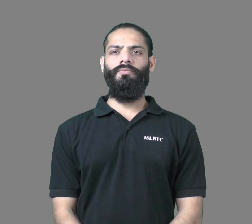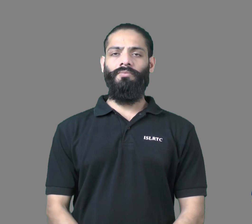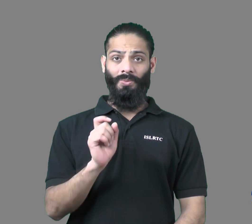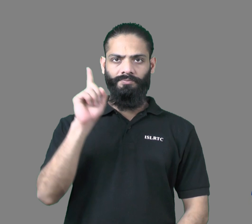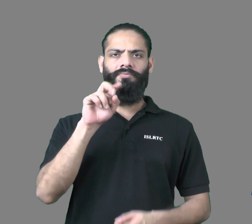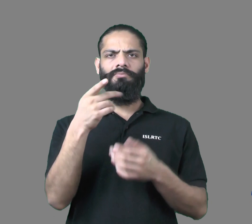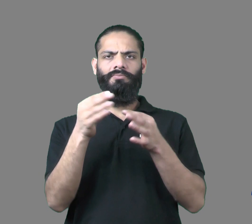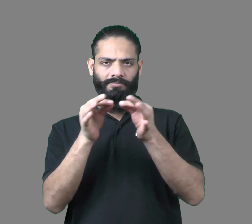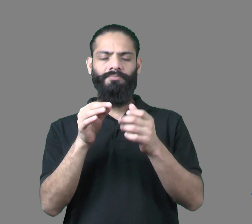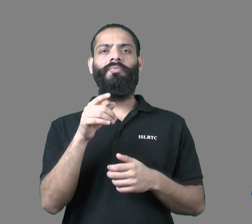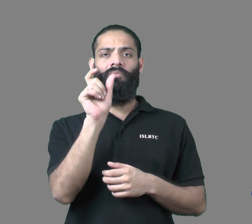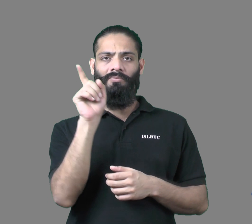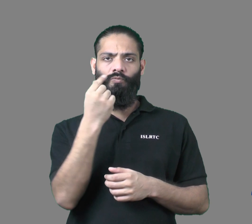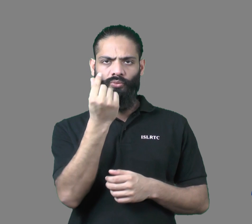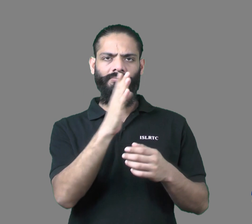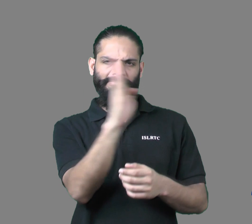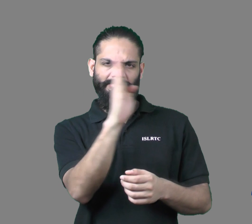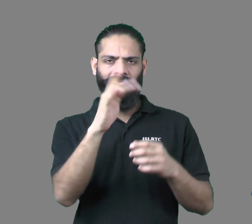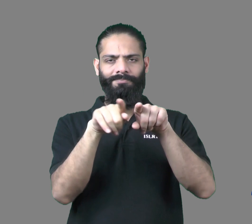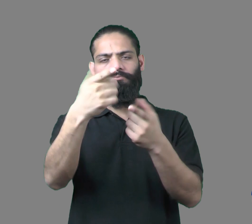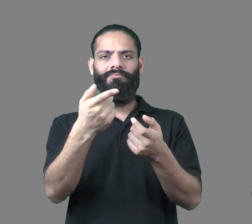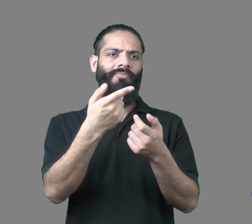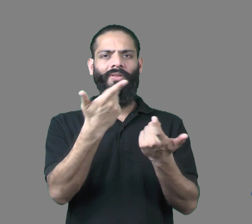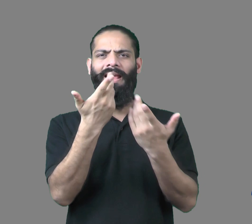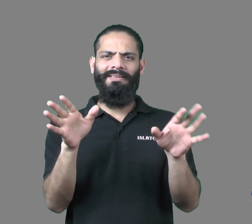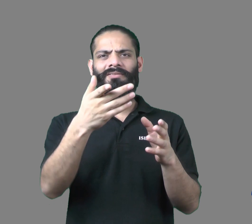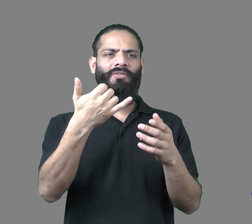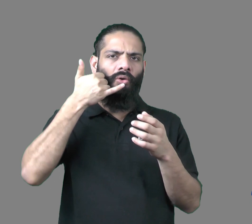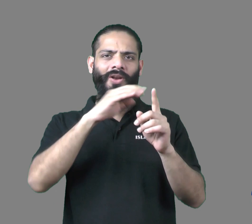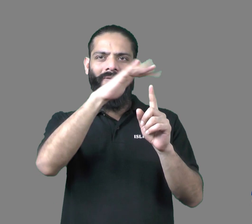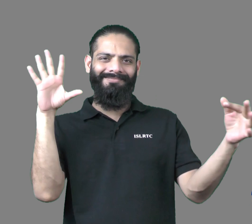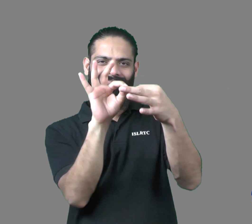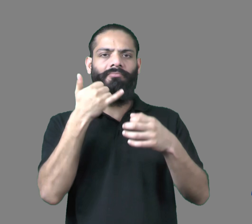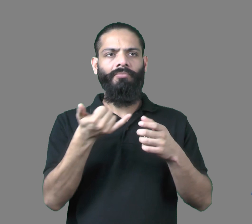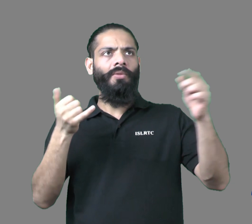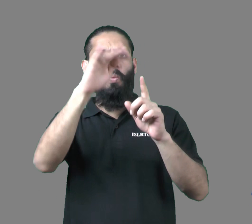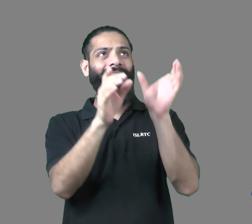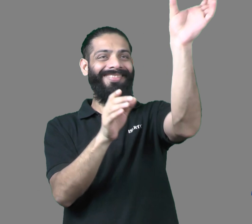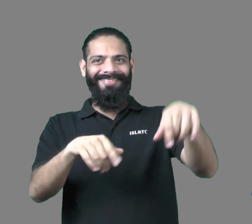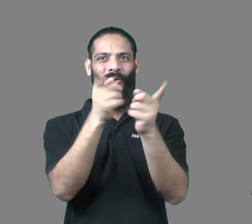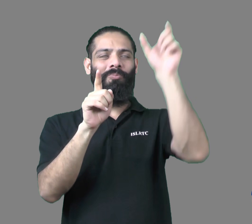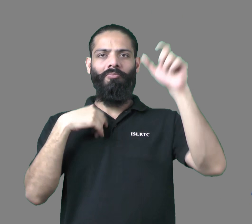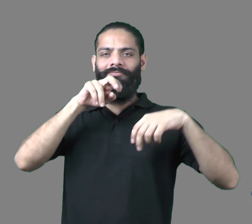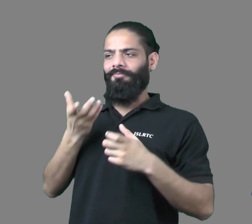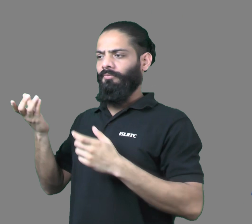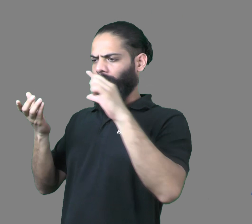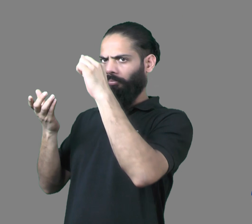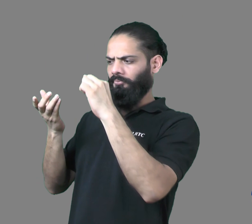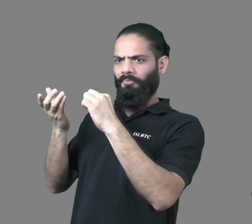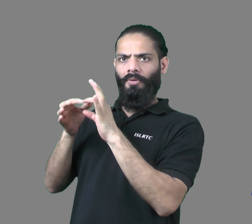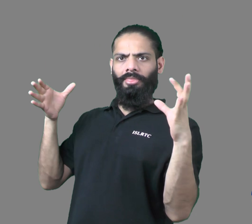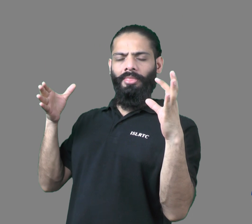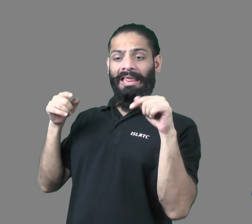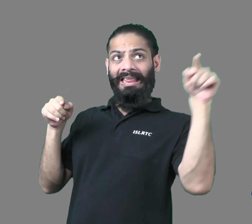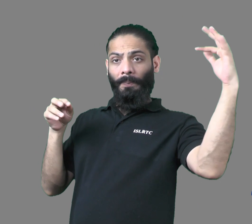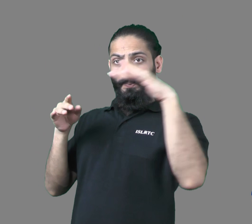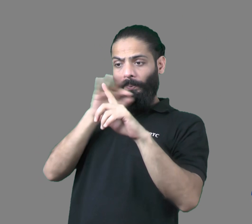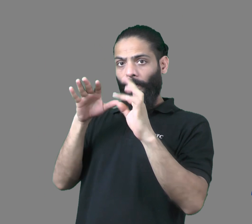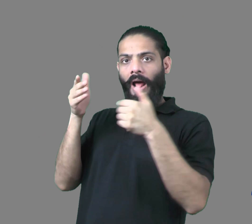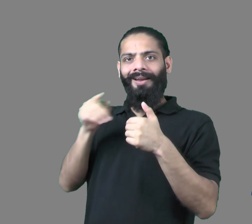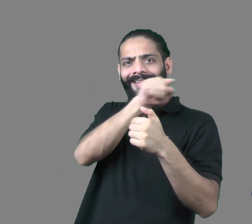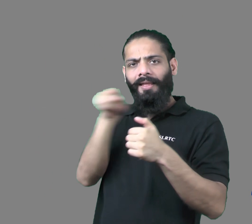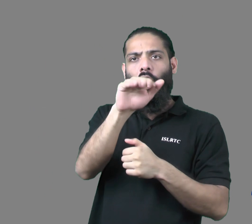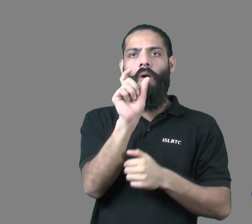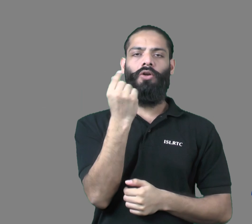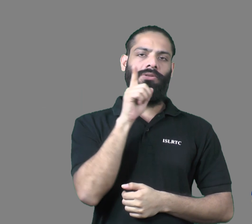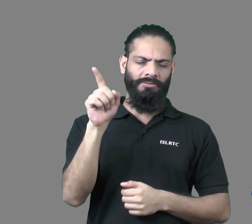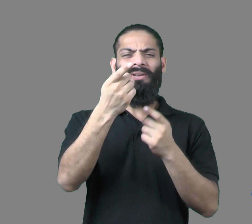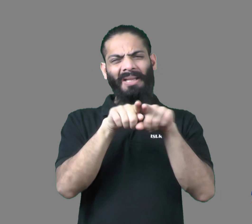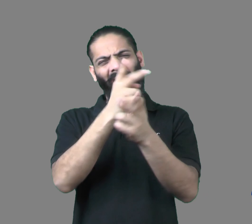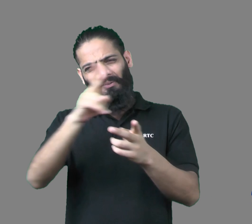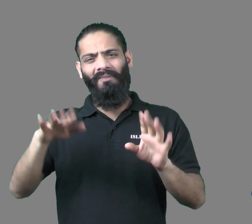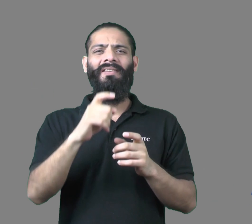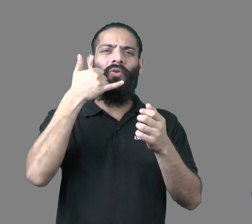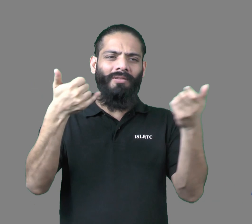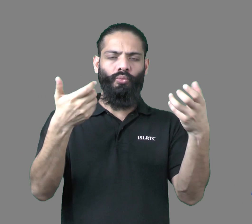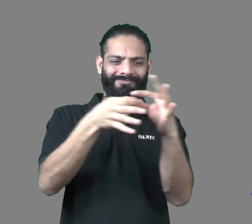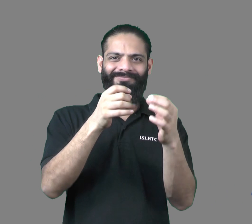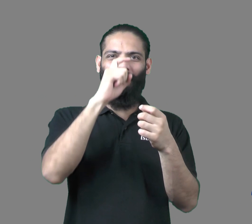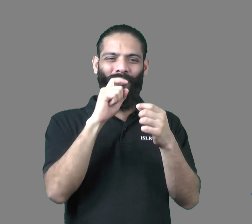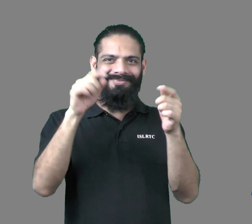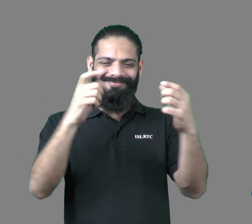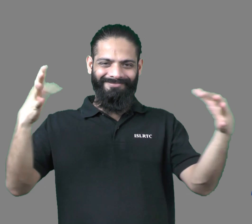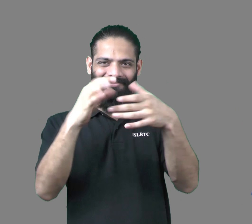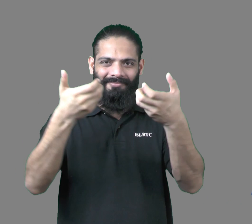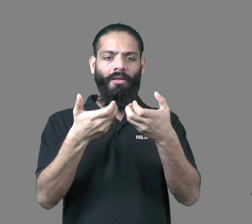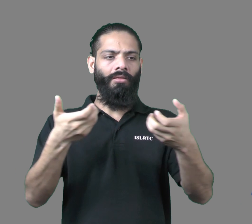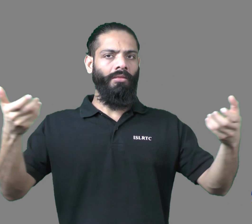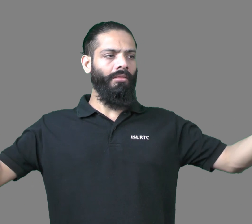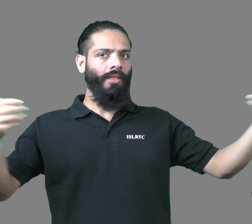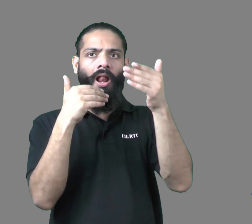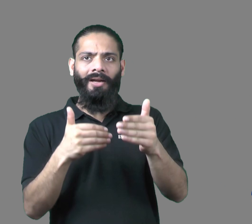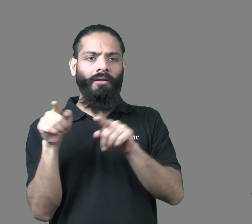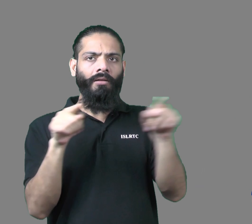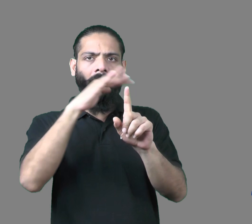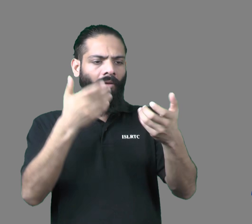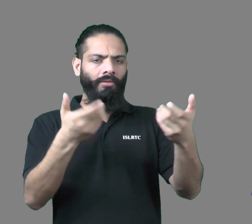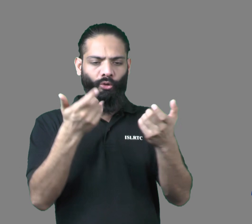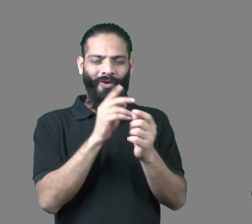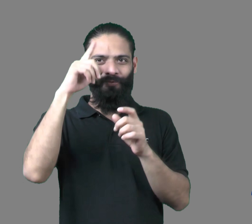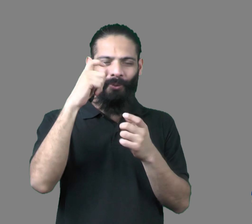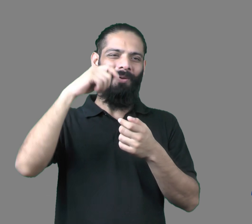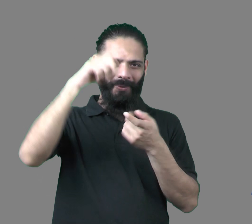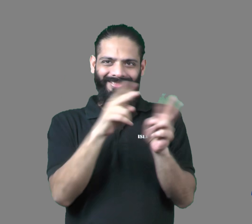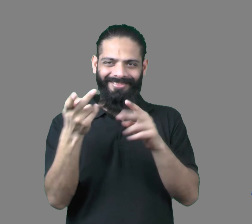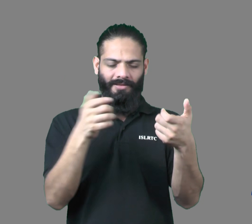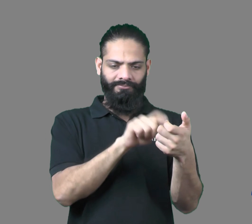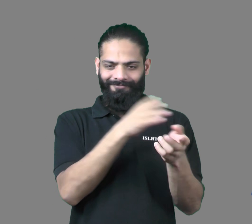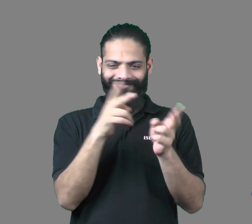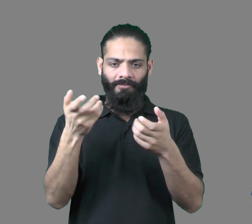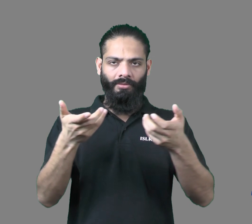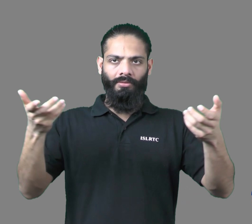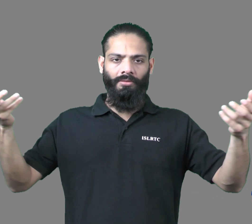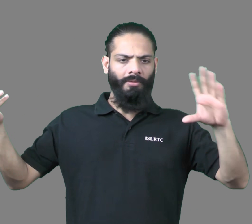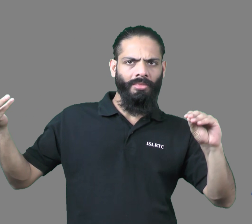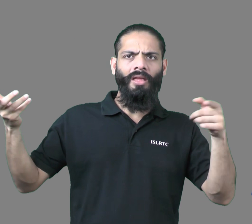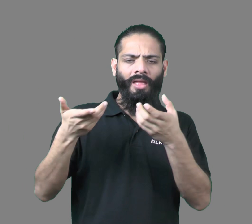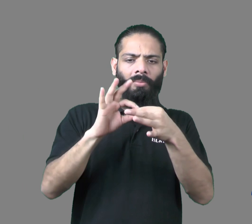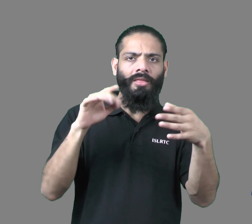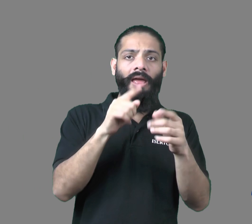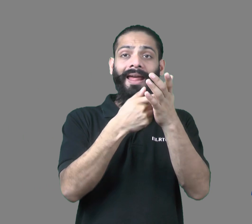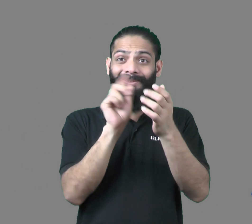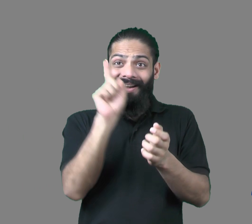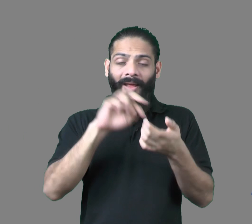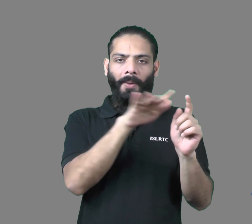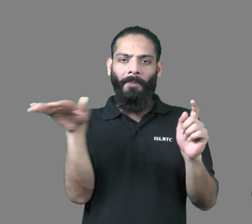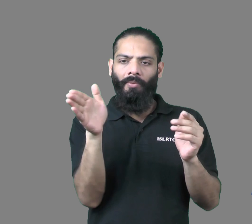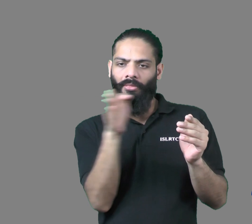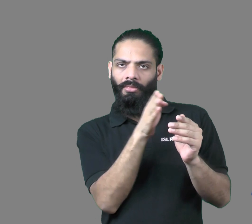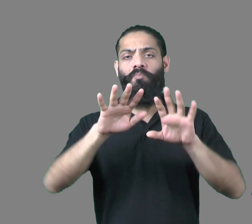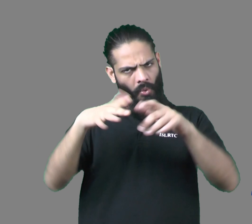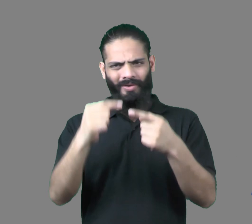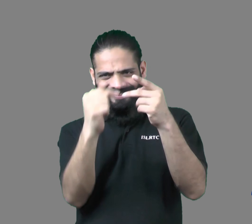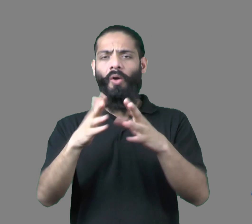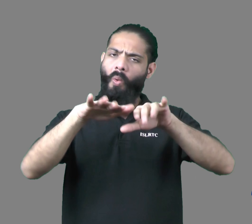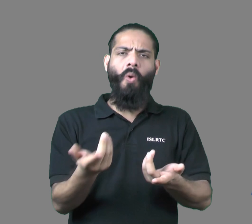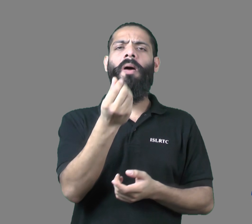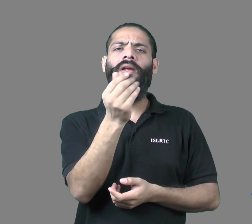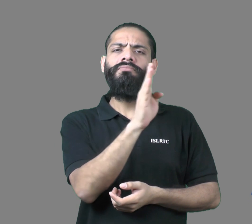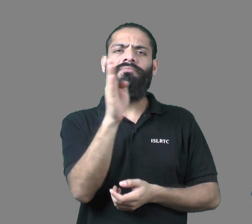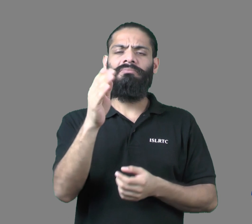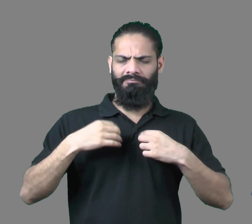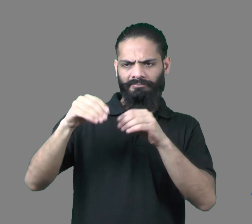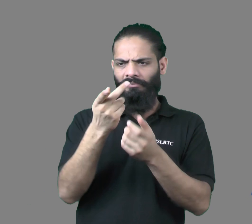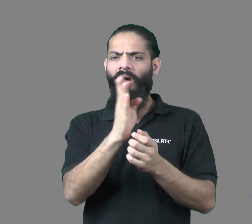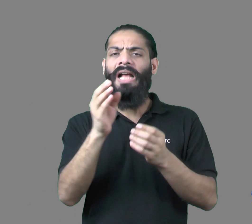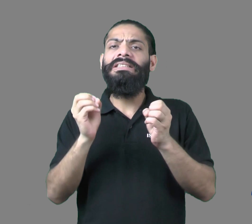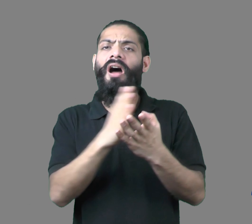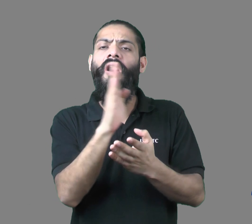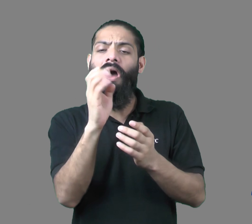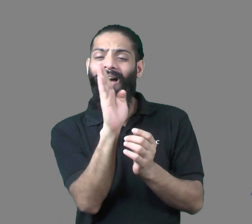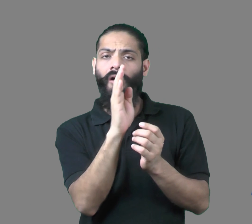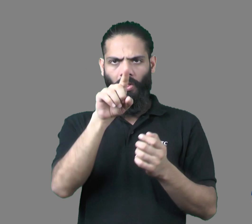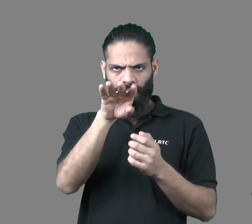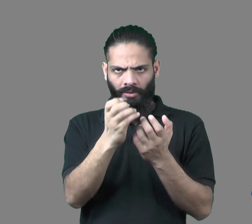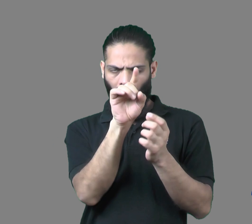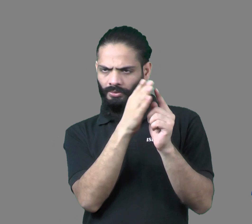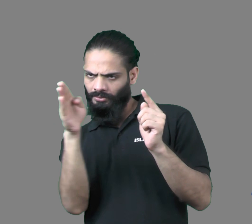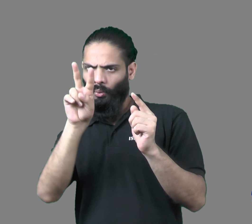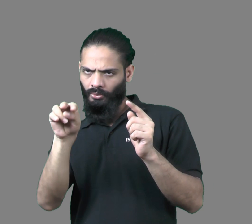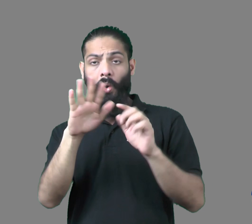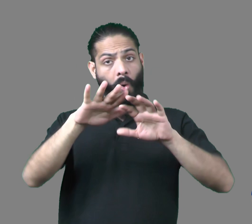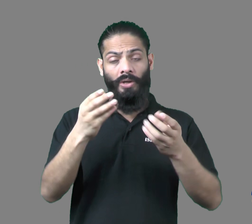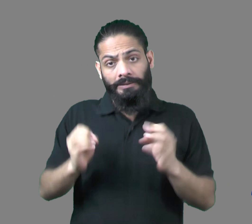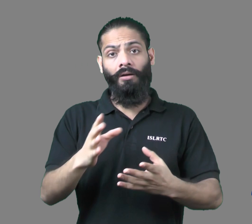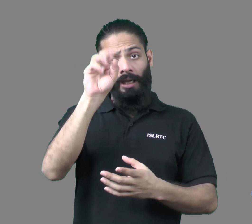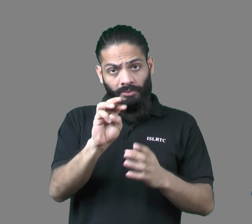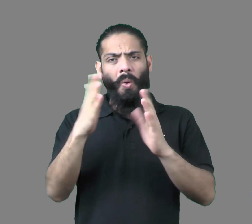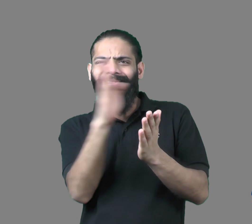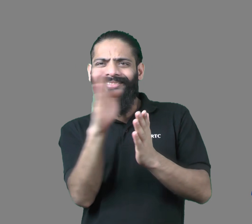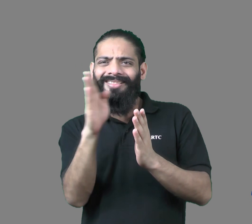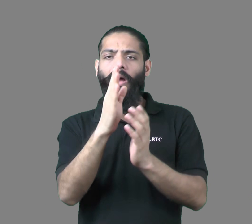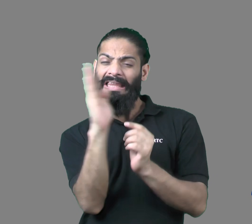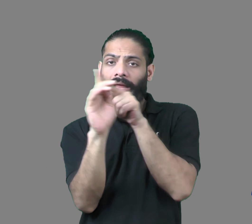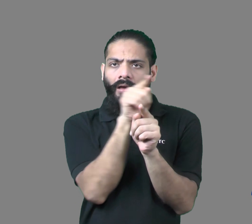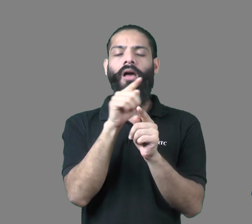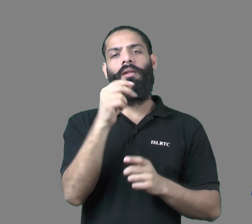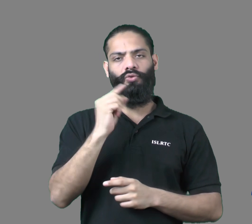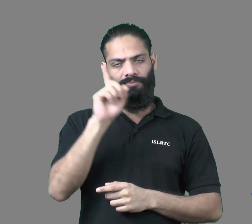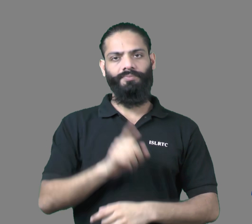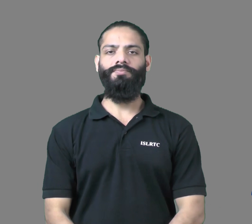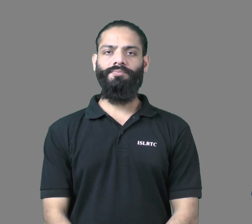distance Range